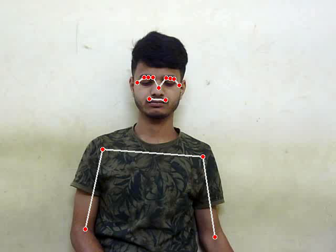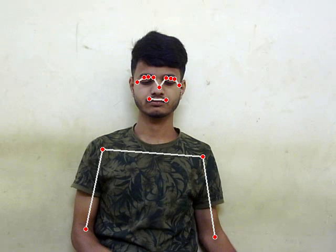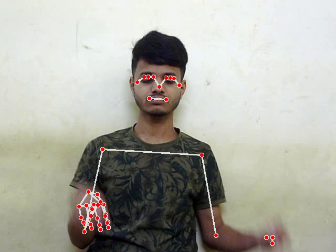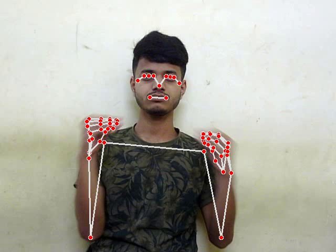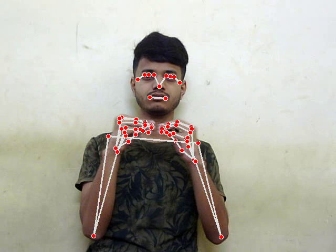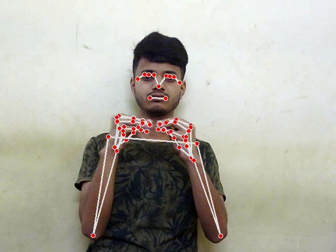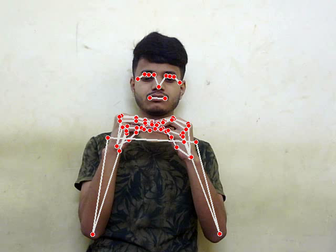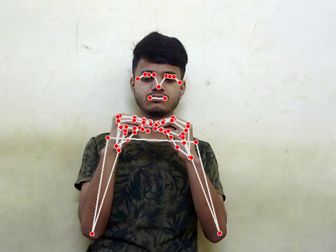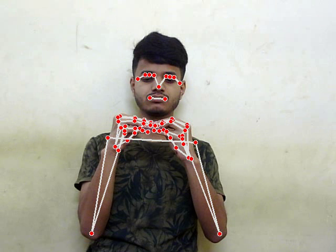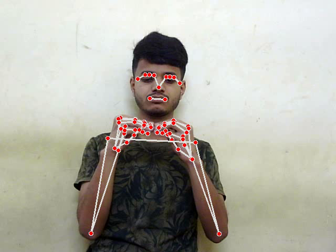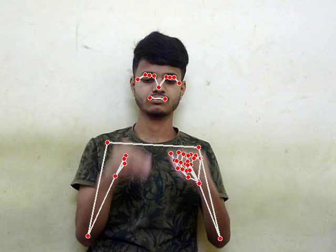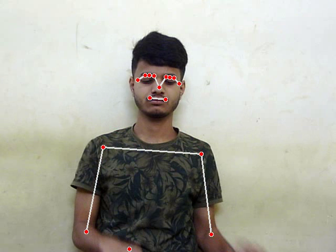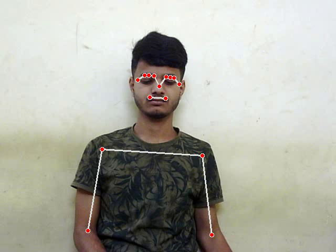more